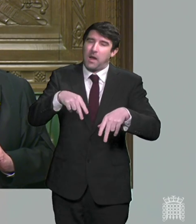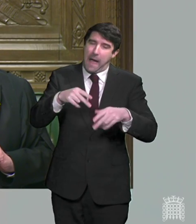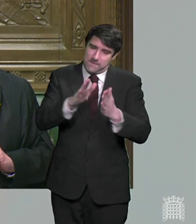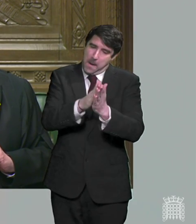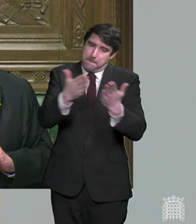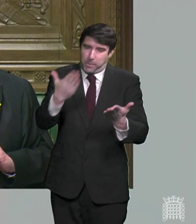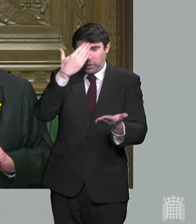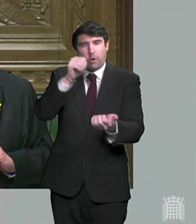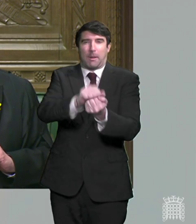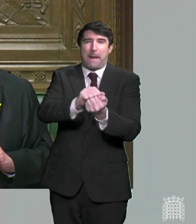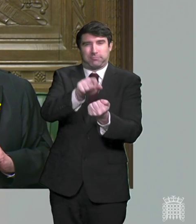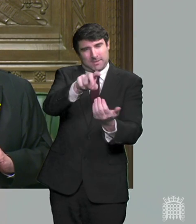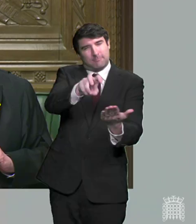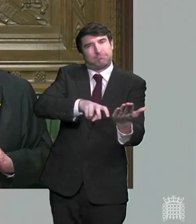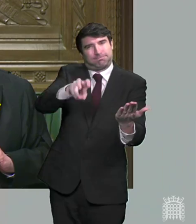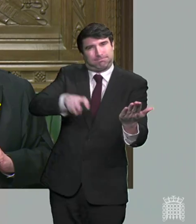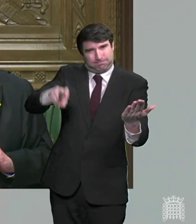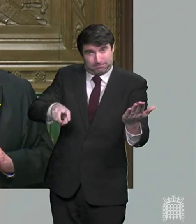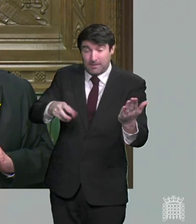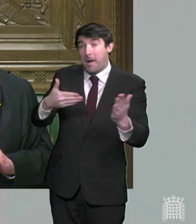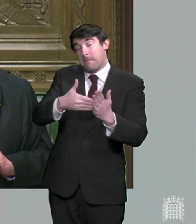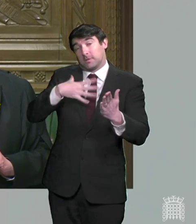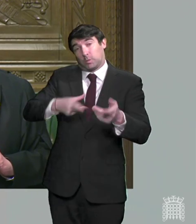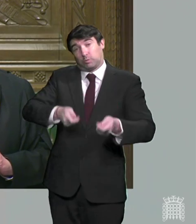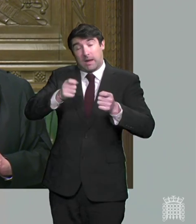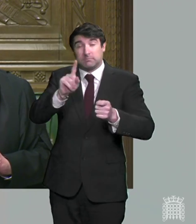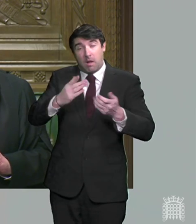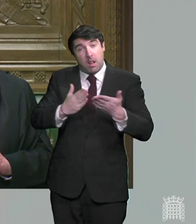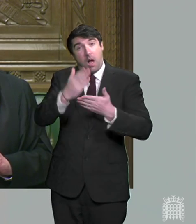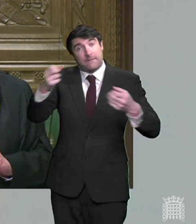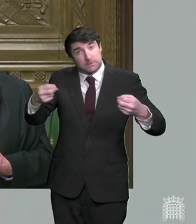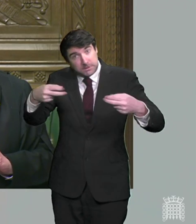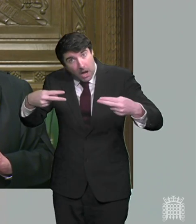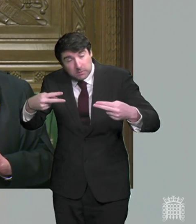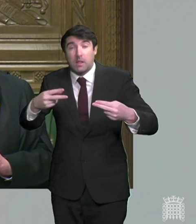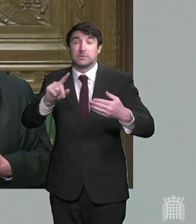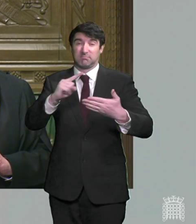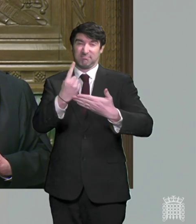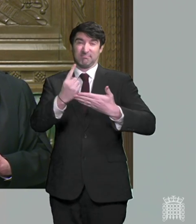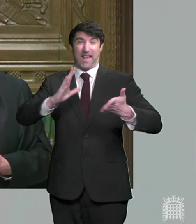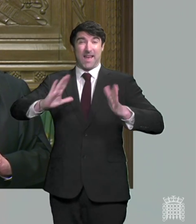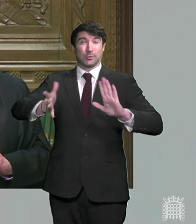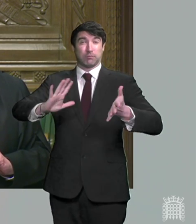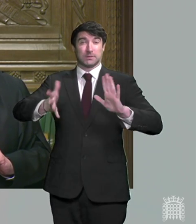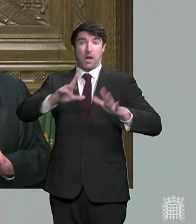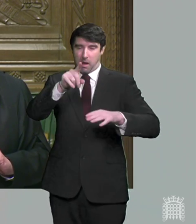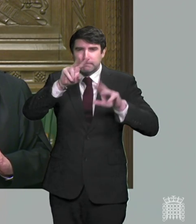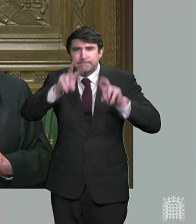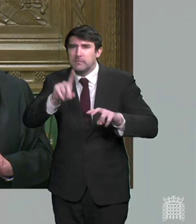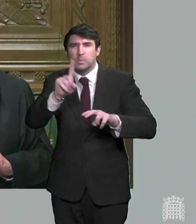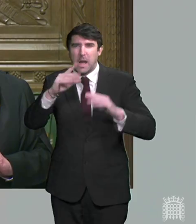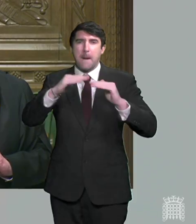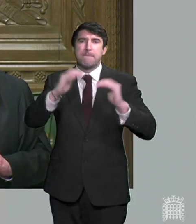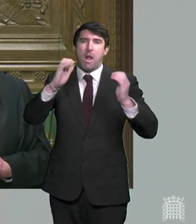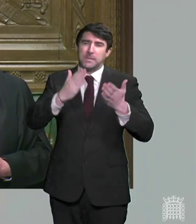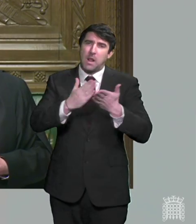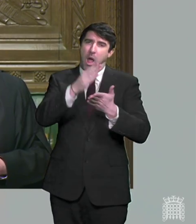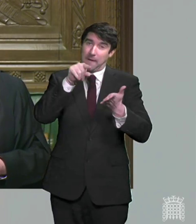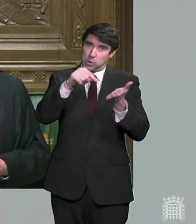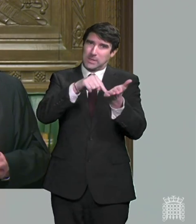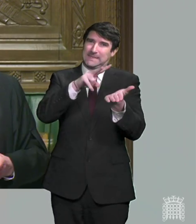I point out that live subtitles and British Sign Language interpretation of proceedings are available to watch on parliamentlive.tv.